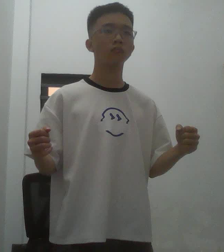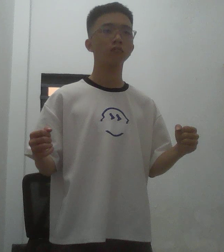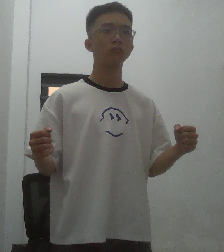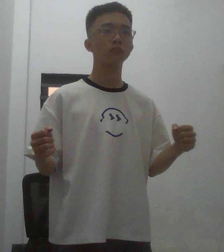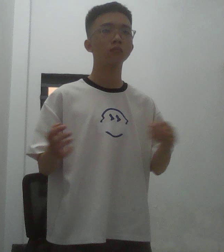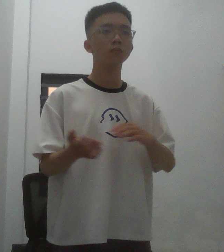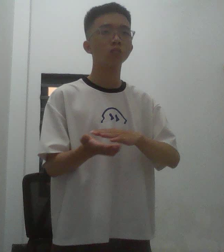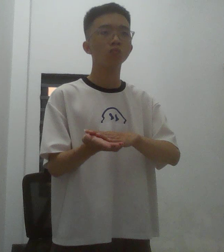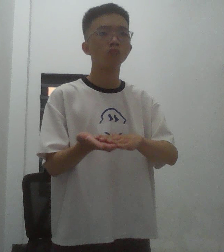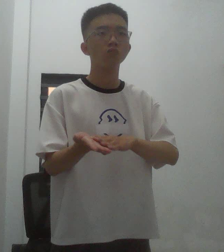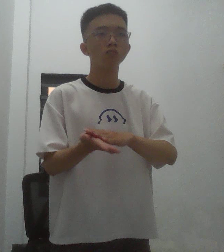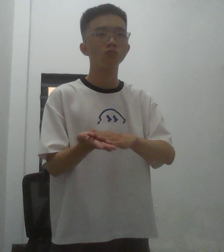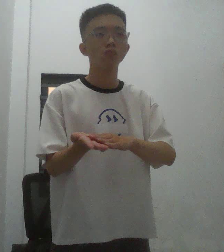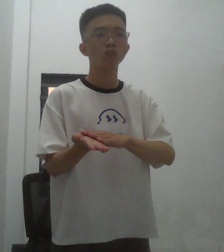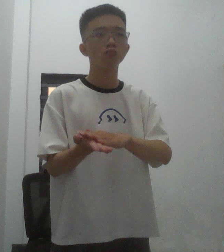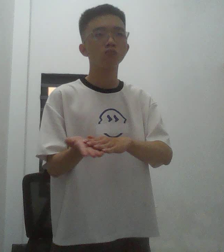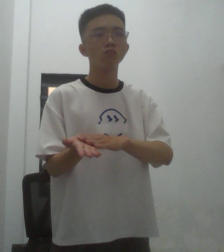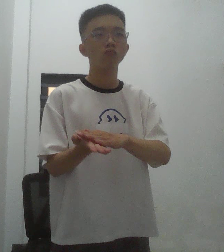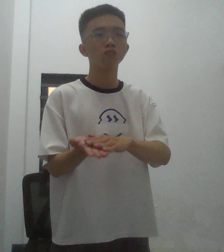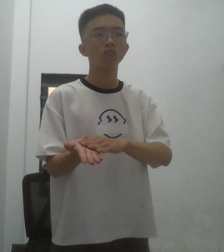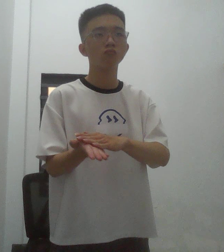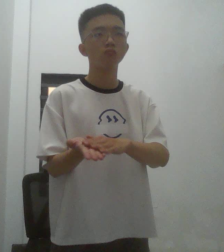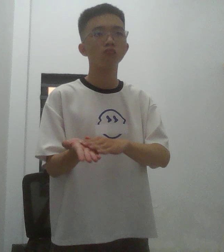xin loi